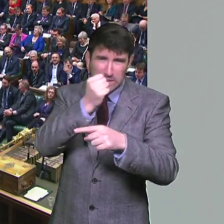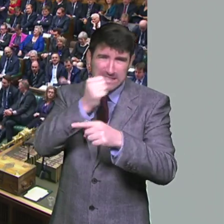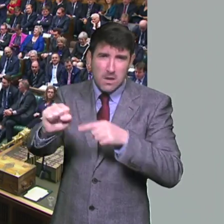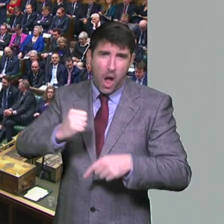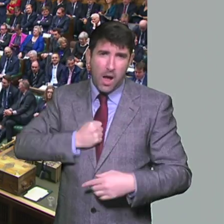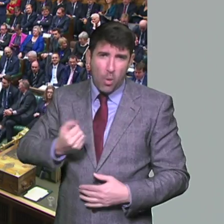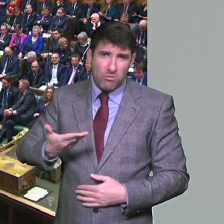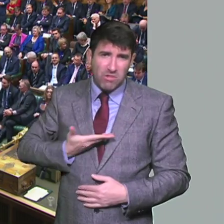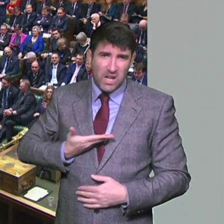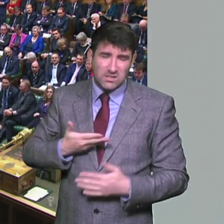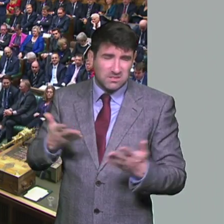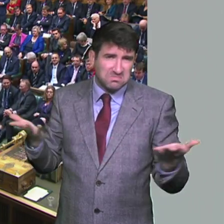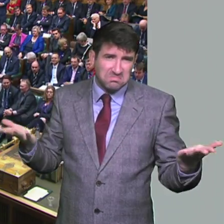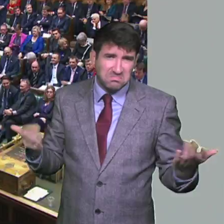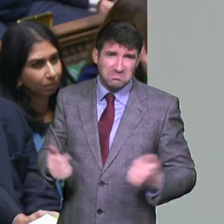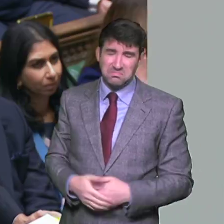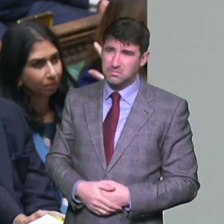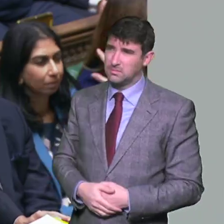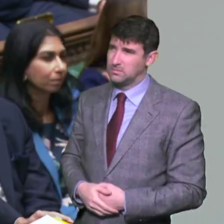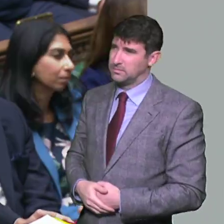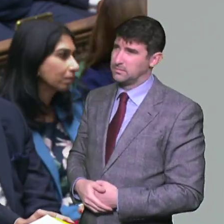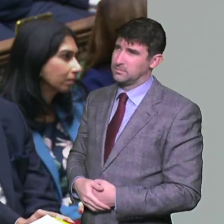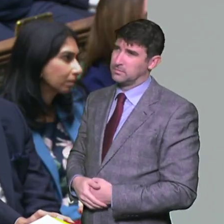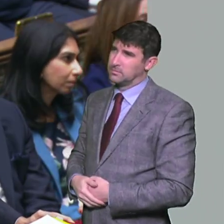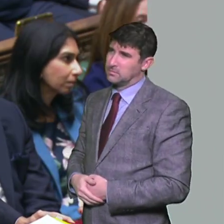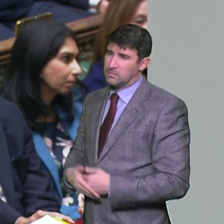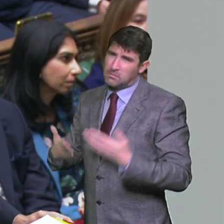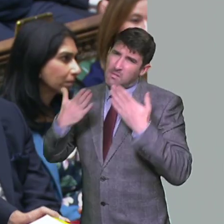I thank the honourable Gentleman for his kind words.